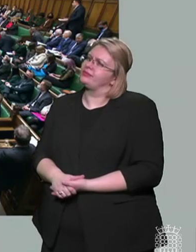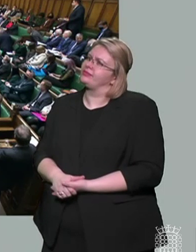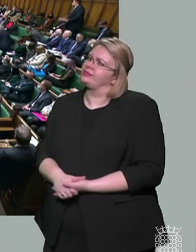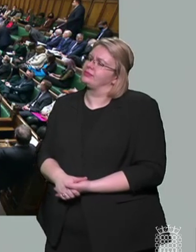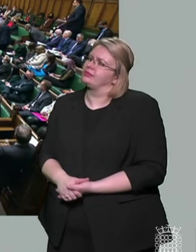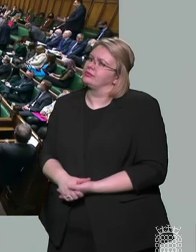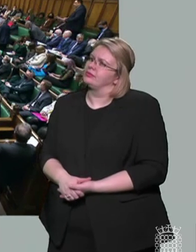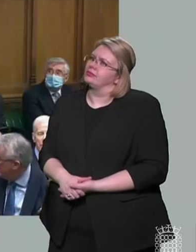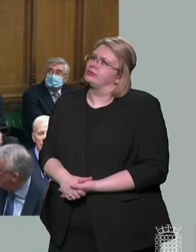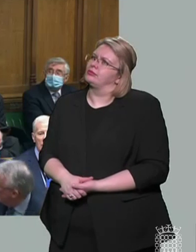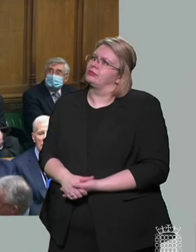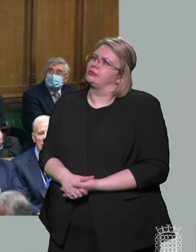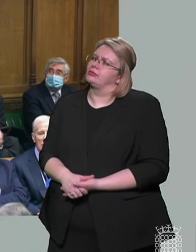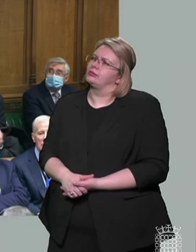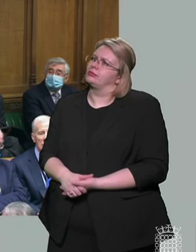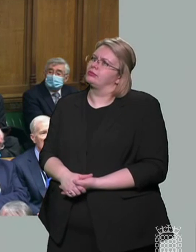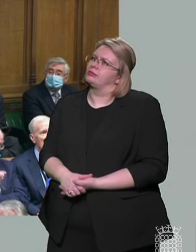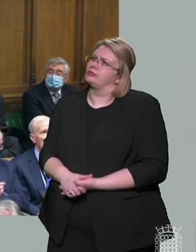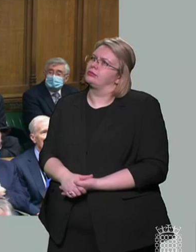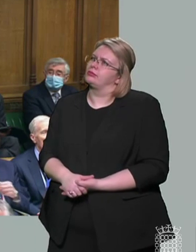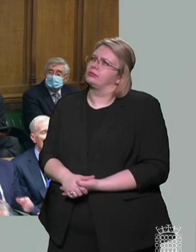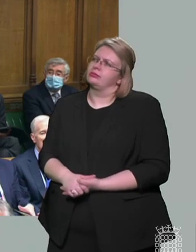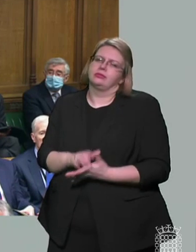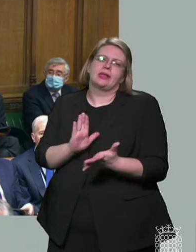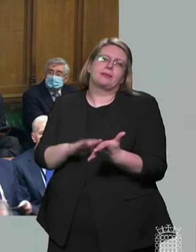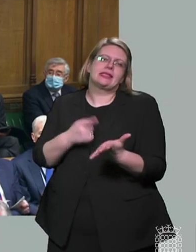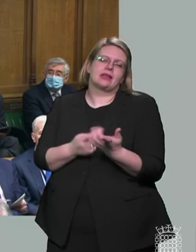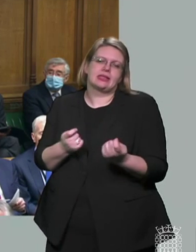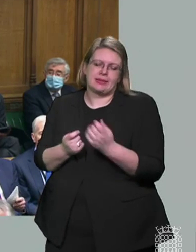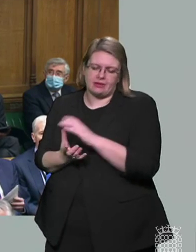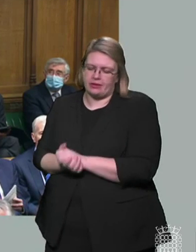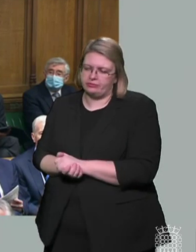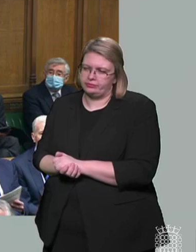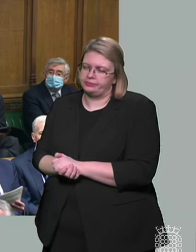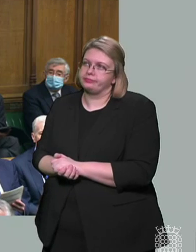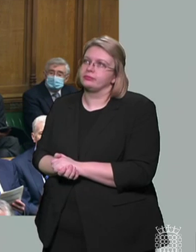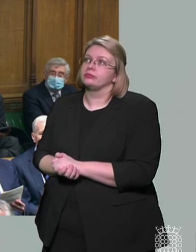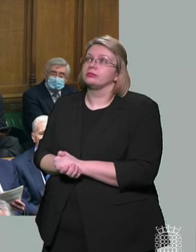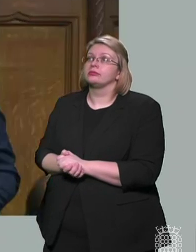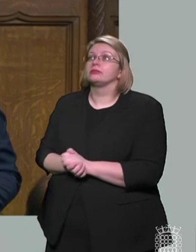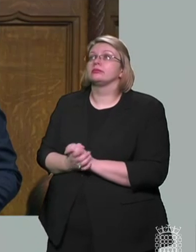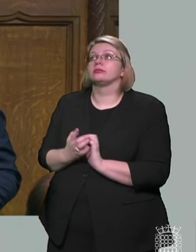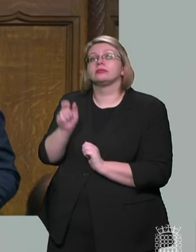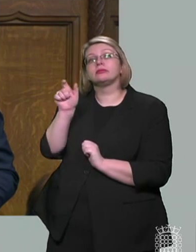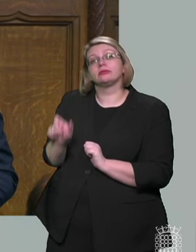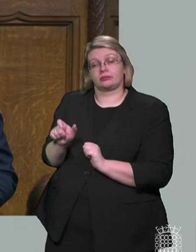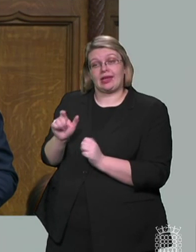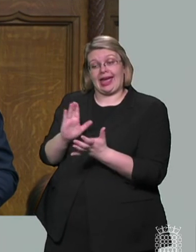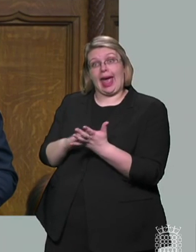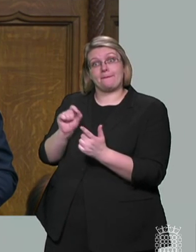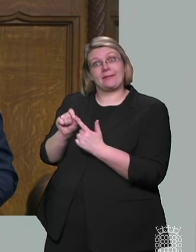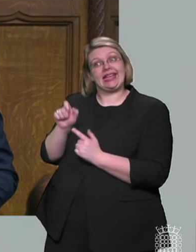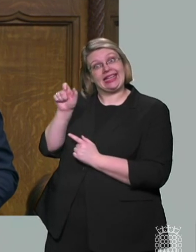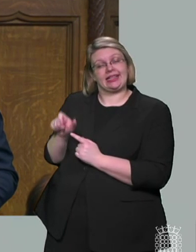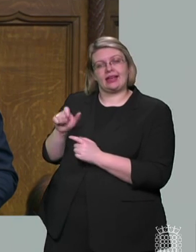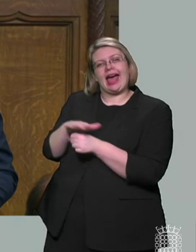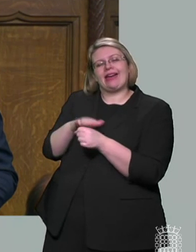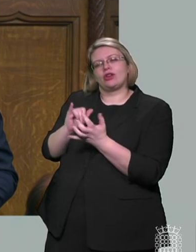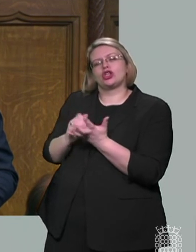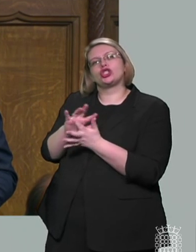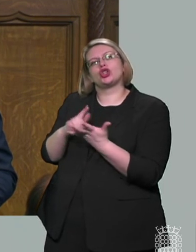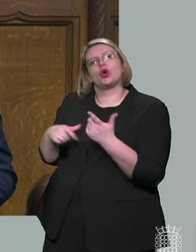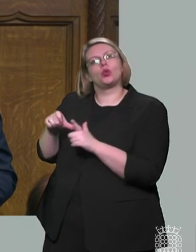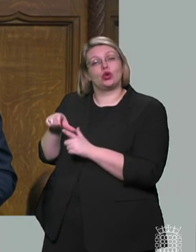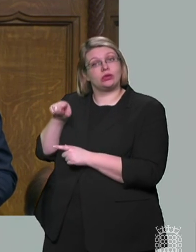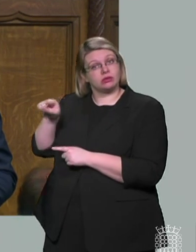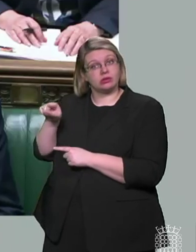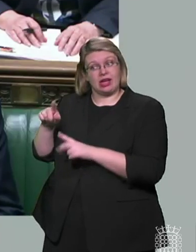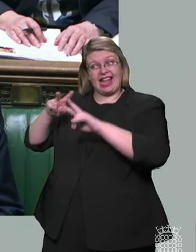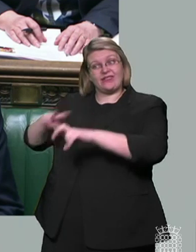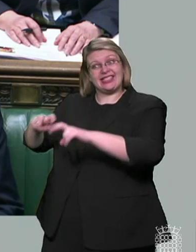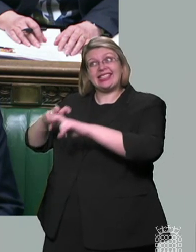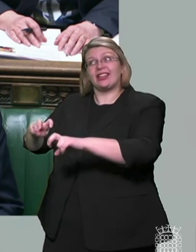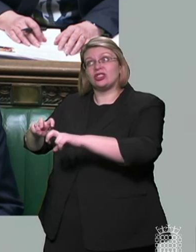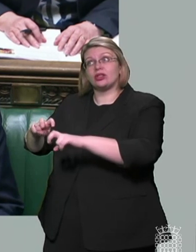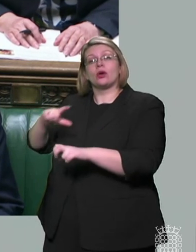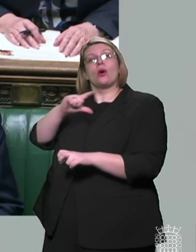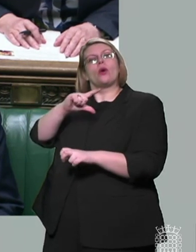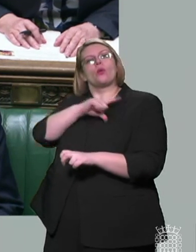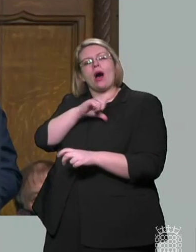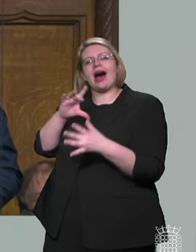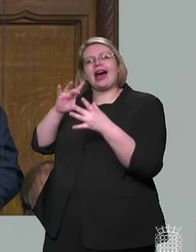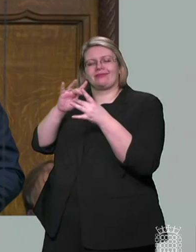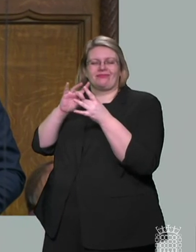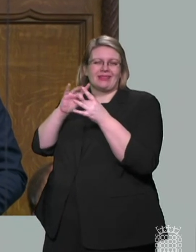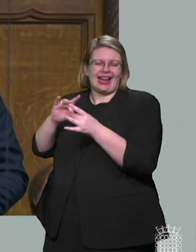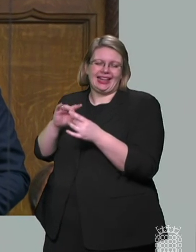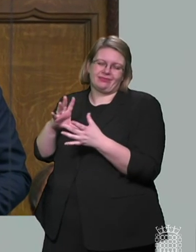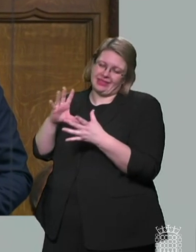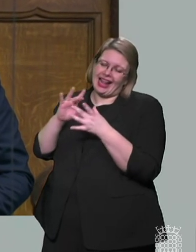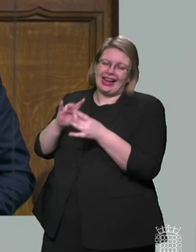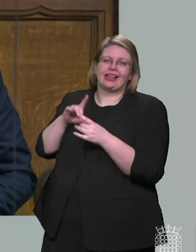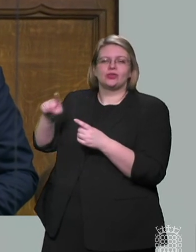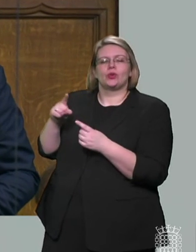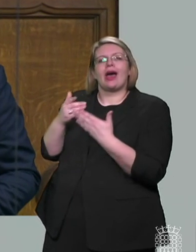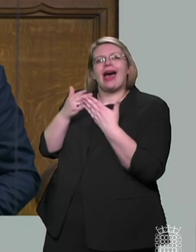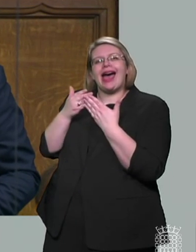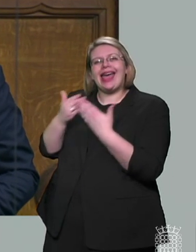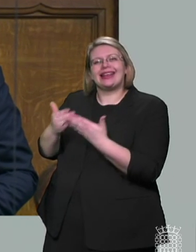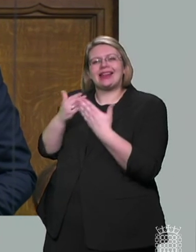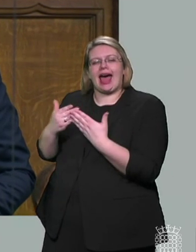6. The right honourable Member for Sherwood is currently under investigation for Islamophobia, following accusations that he told a fellow MP that her being a Muslim was making colleagues uncomfortable.